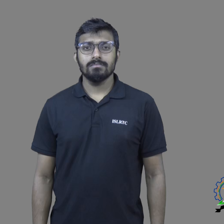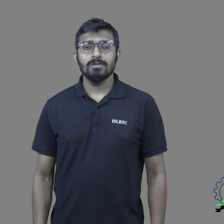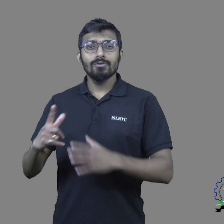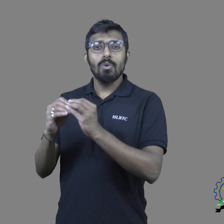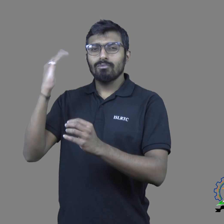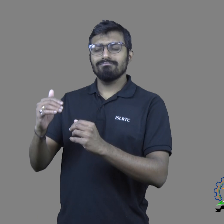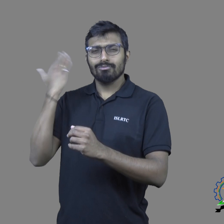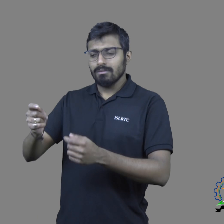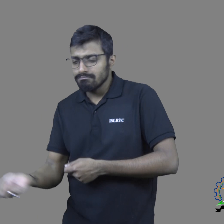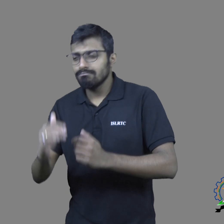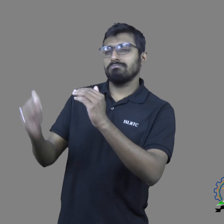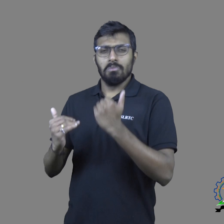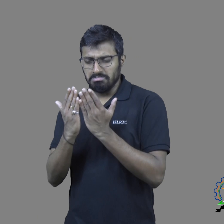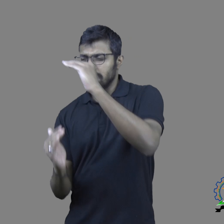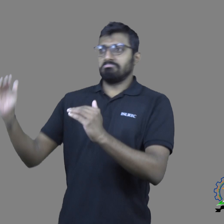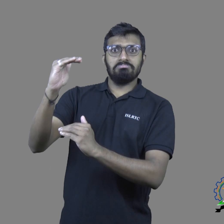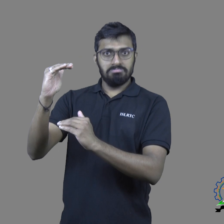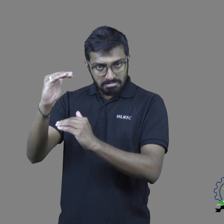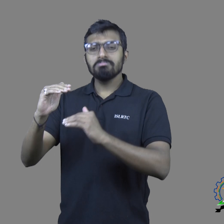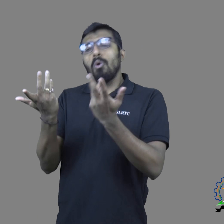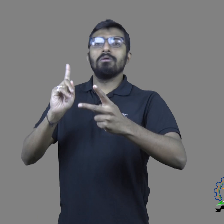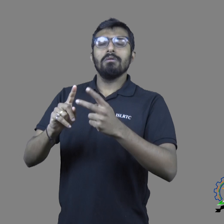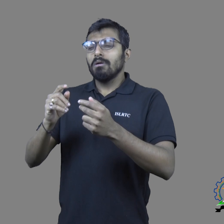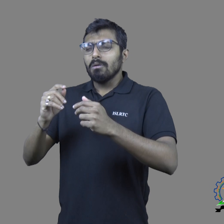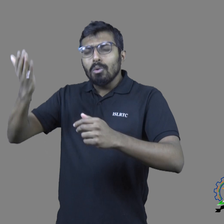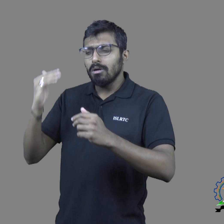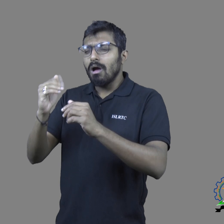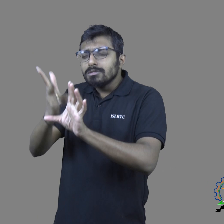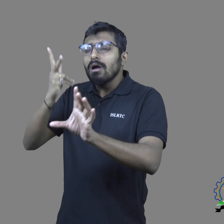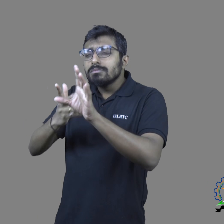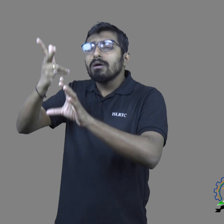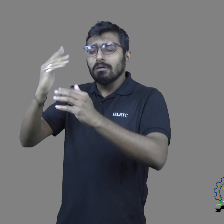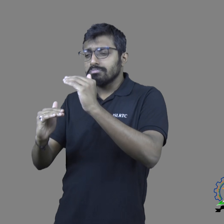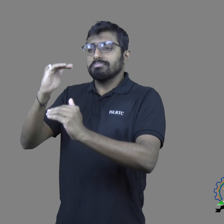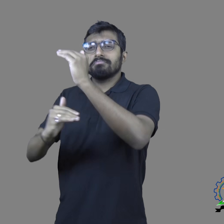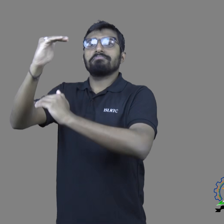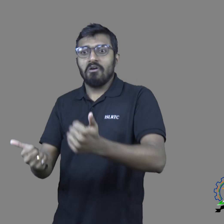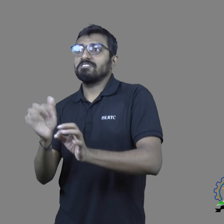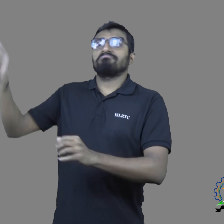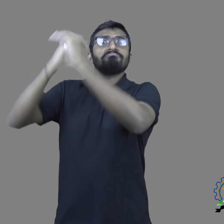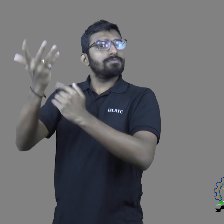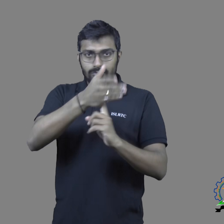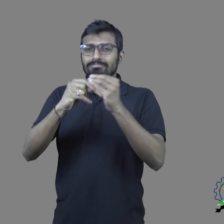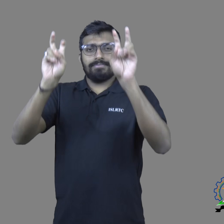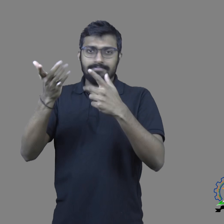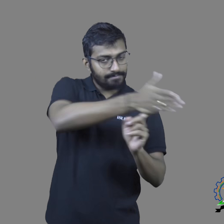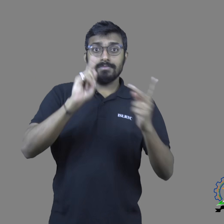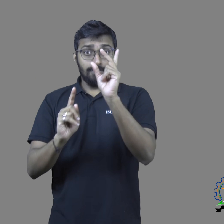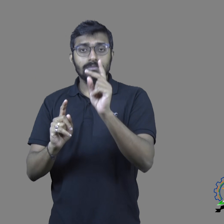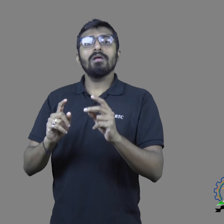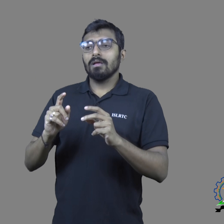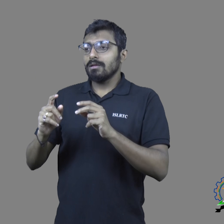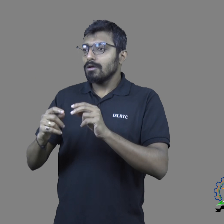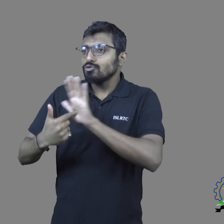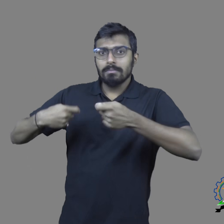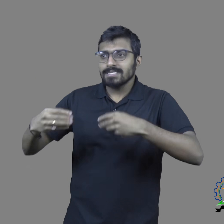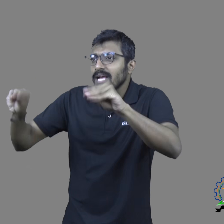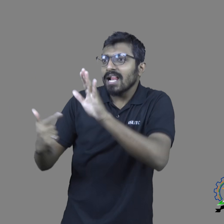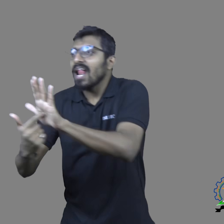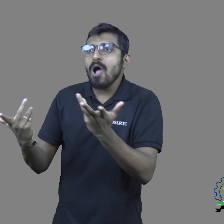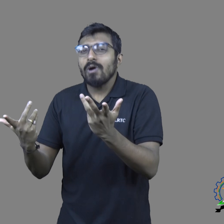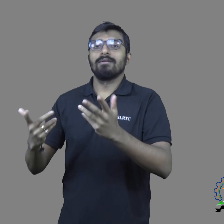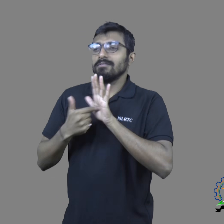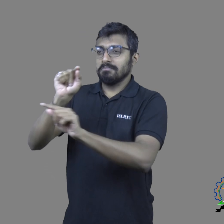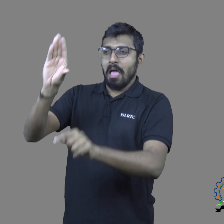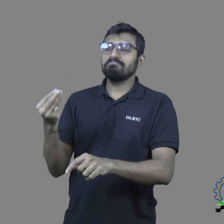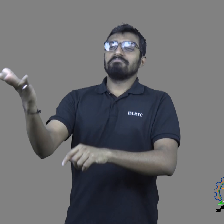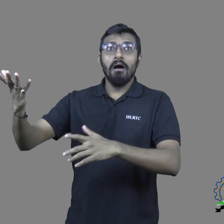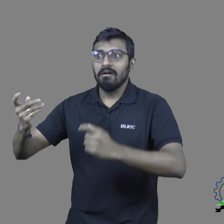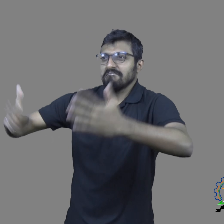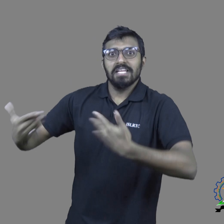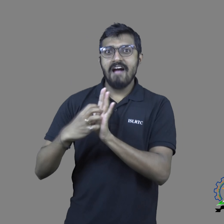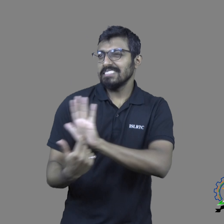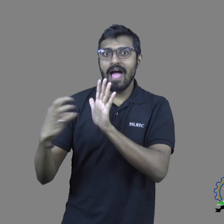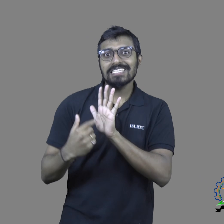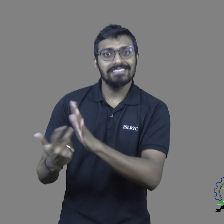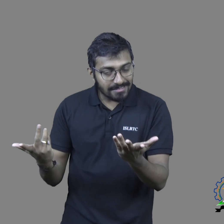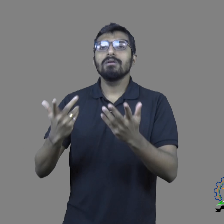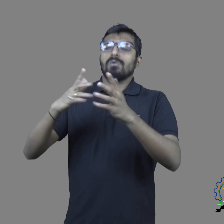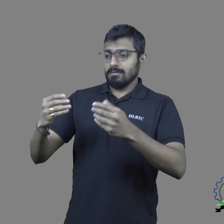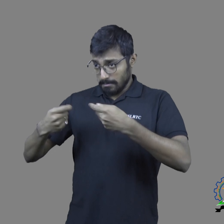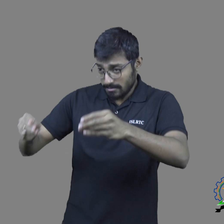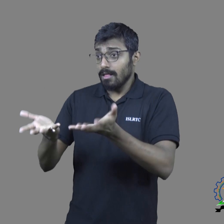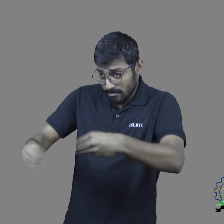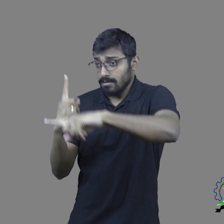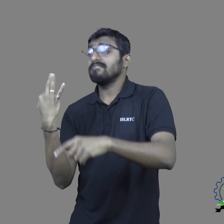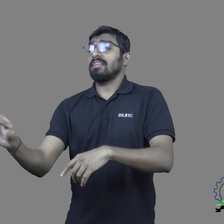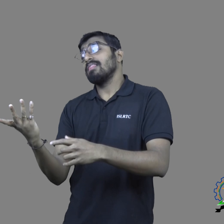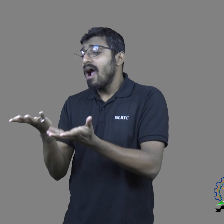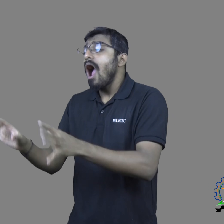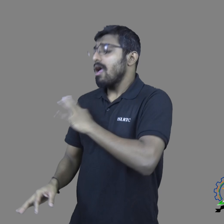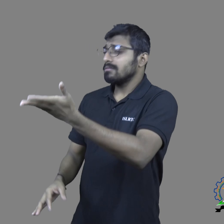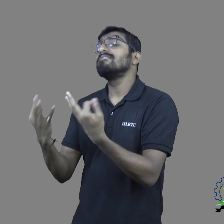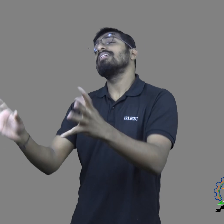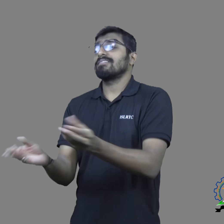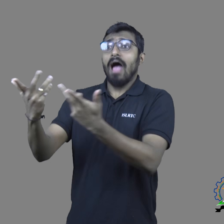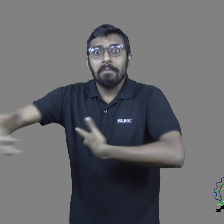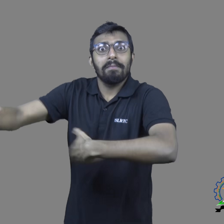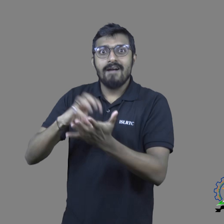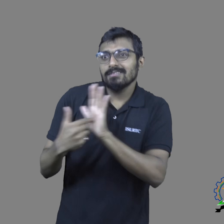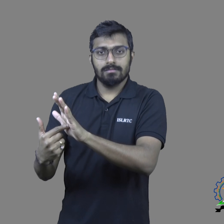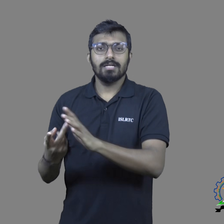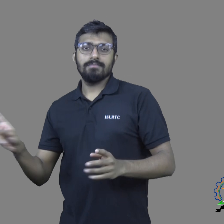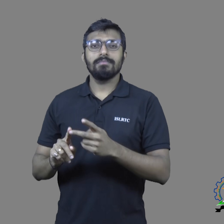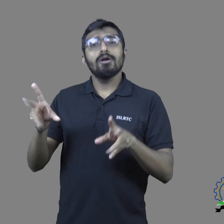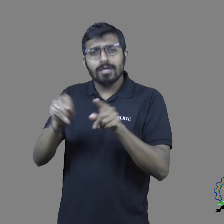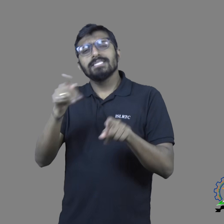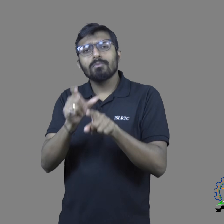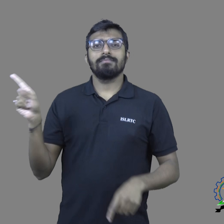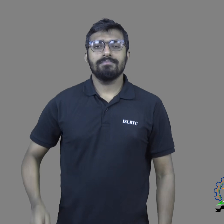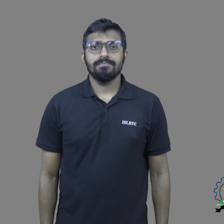Promotion Job Promotion Sales Promotion